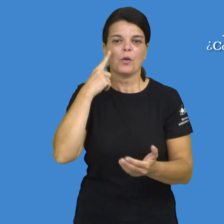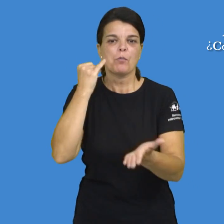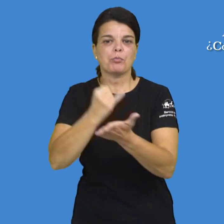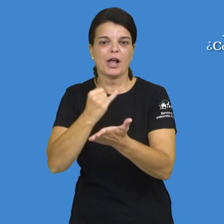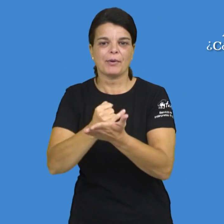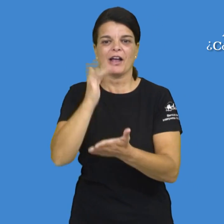probar